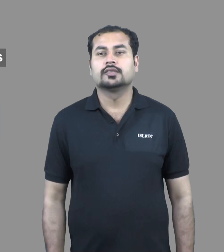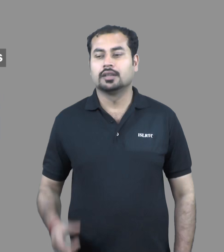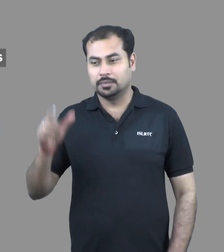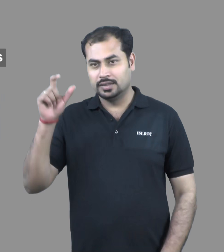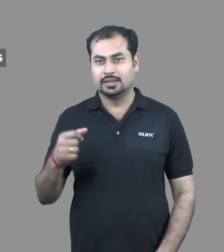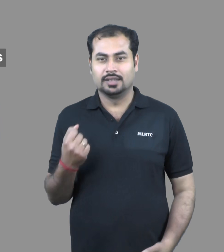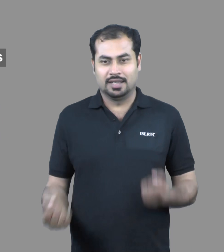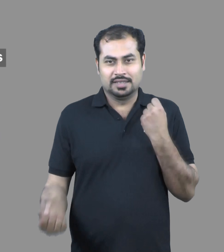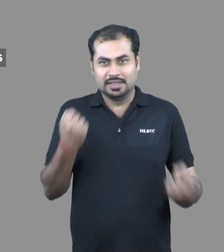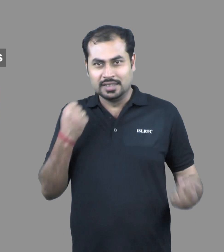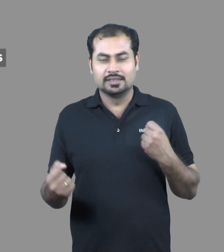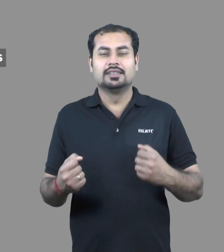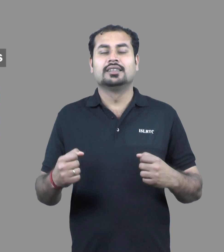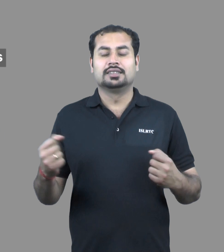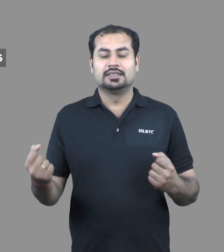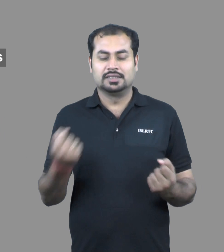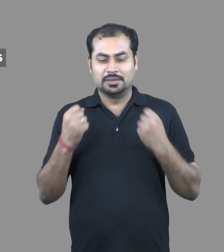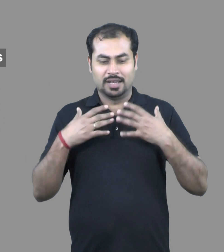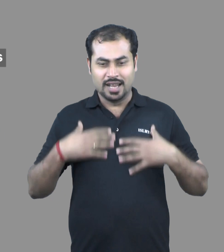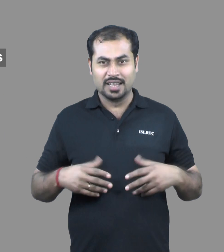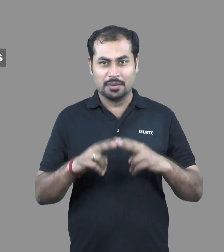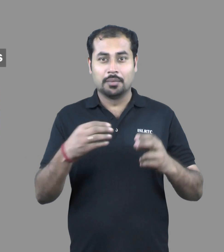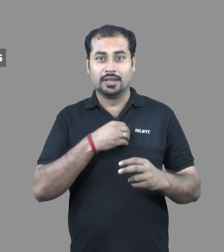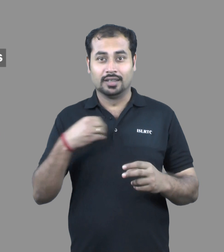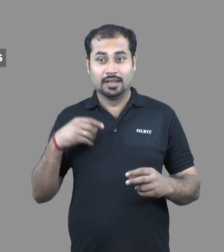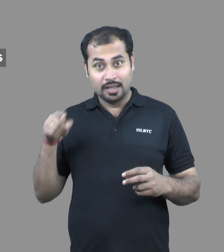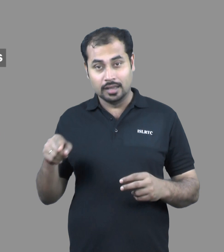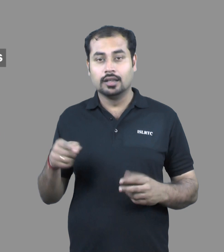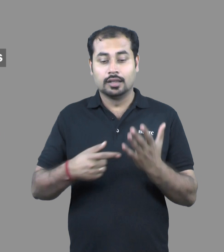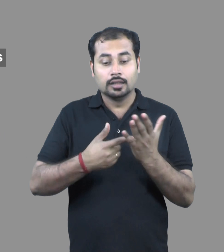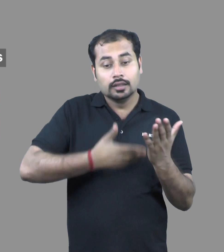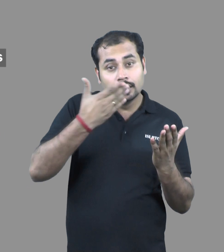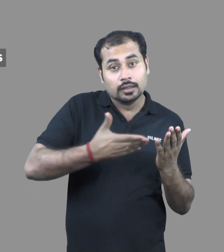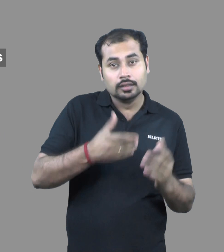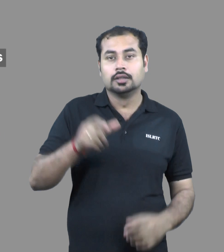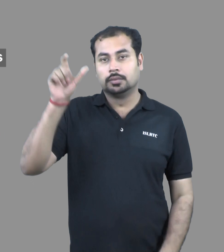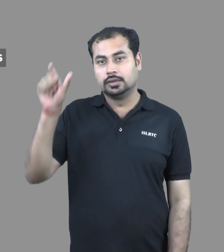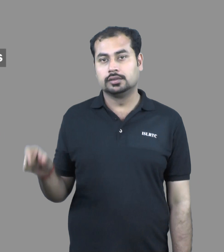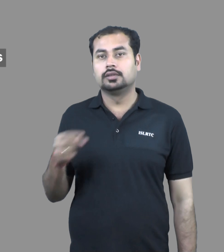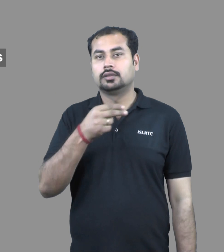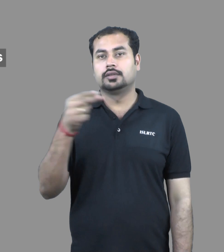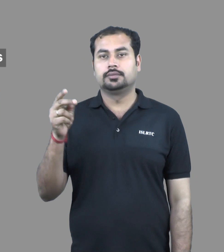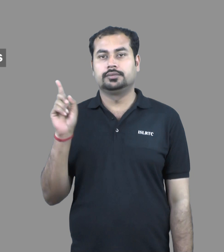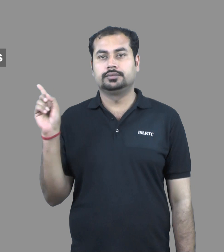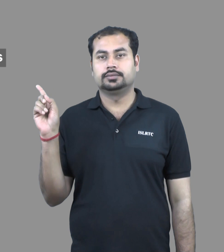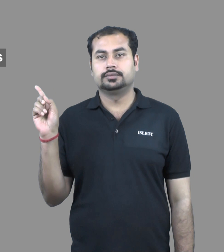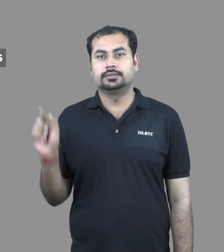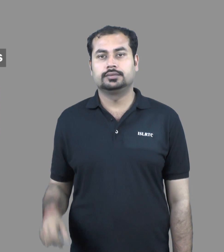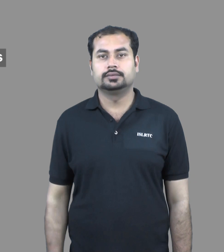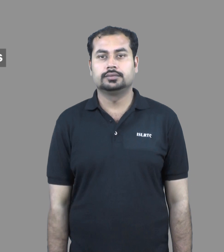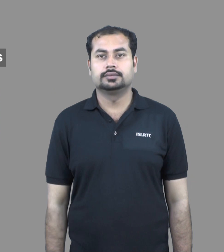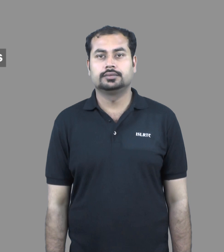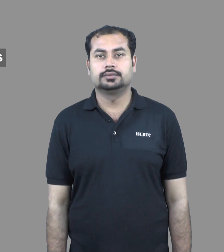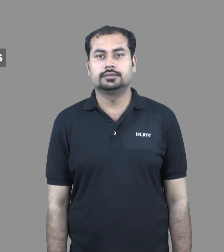Physiotherapists